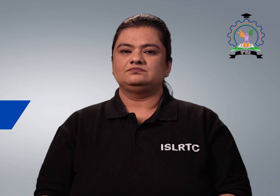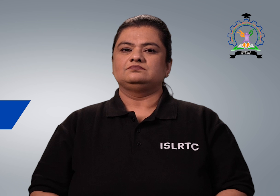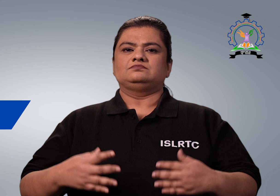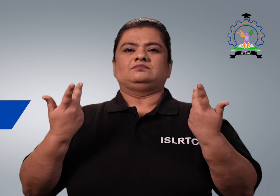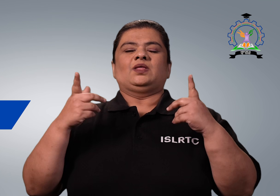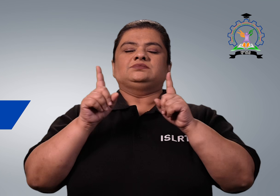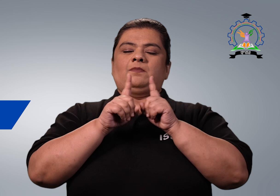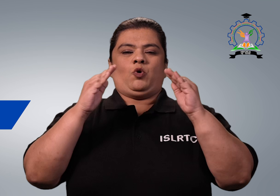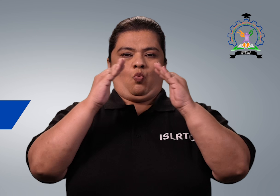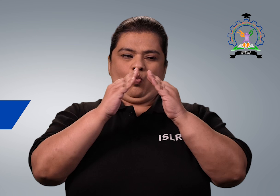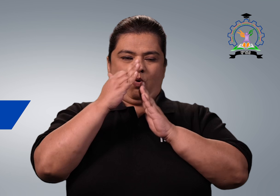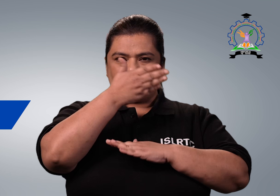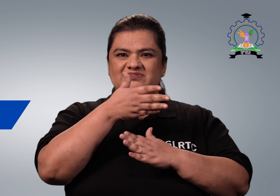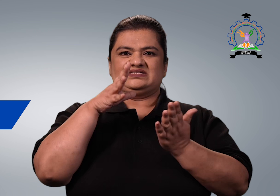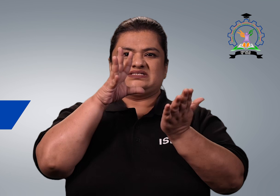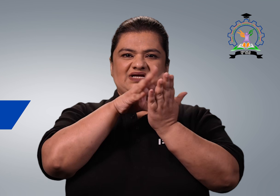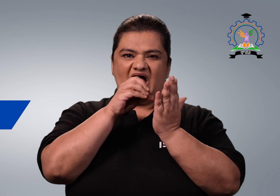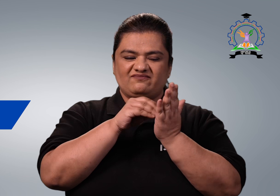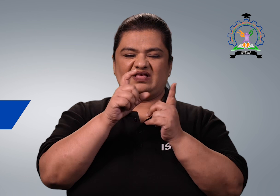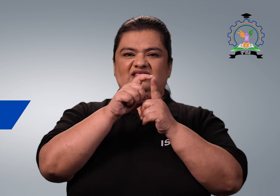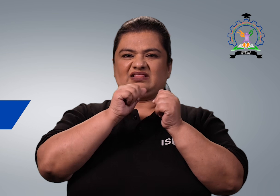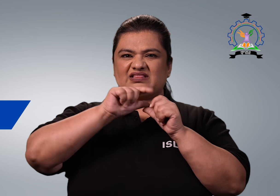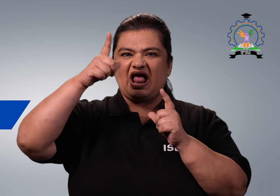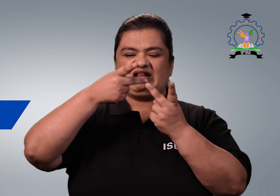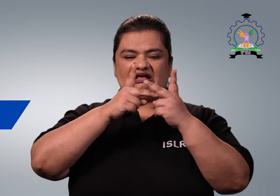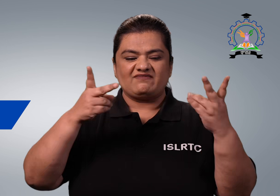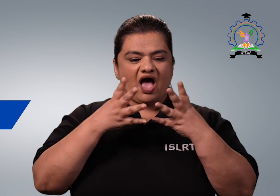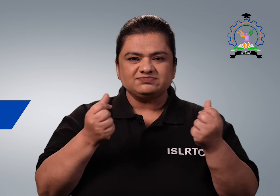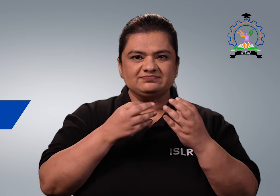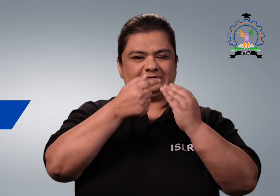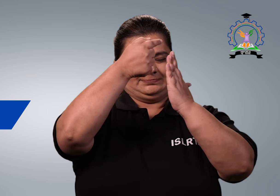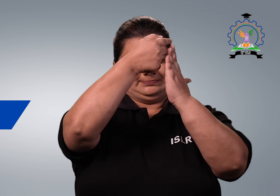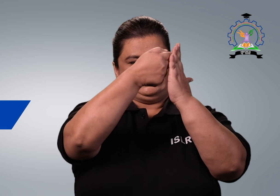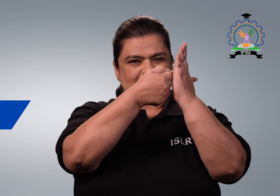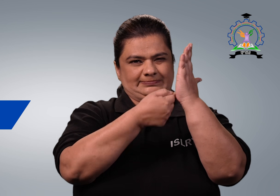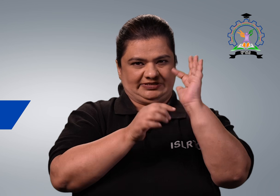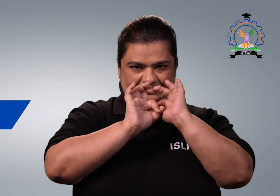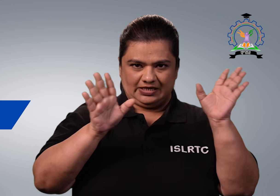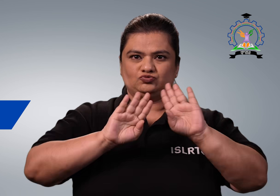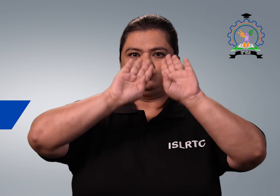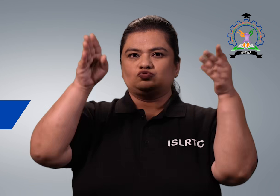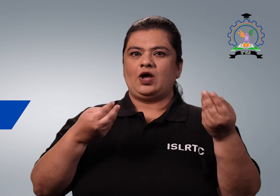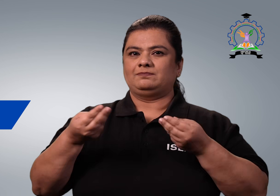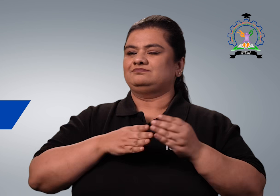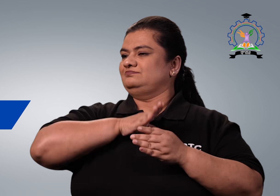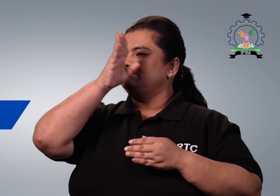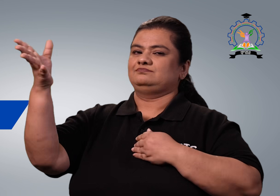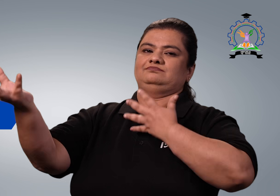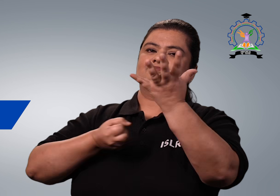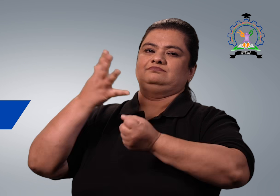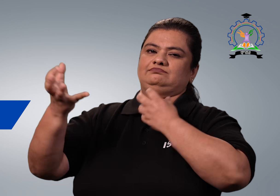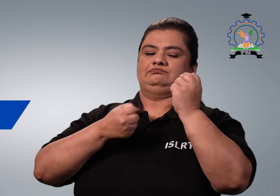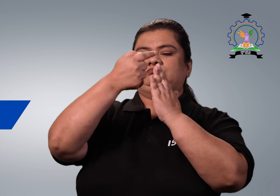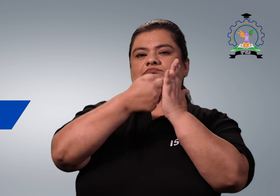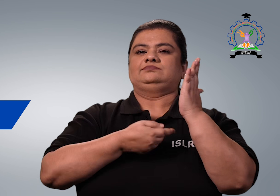Grocery refers to food such as rice, dal, and other household products sold in a store.